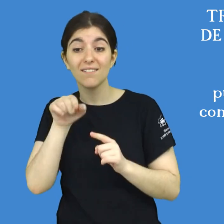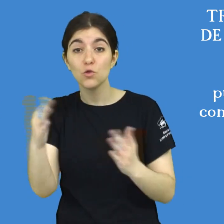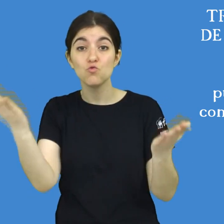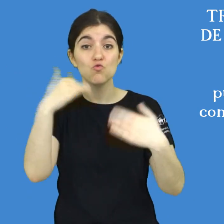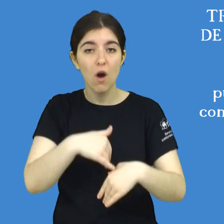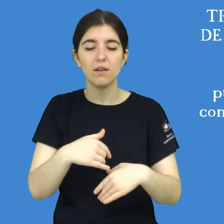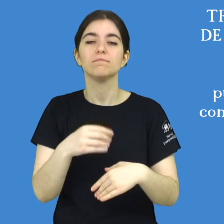haber no